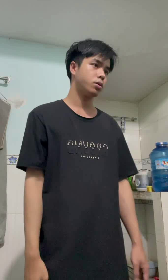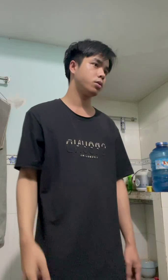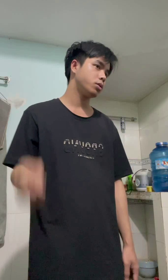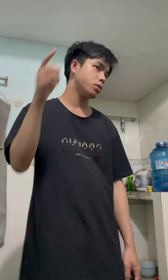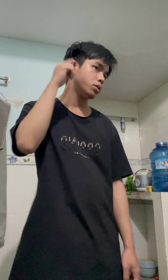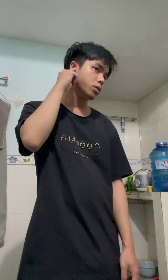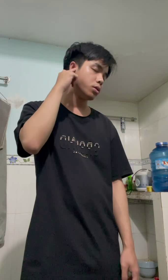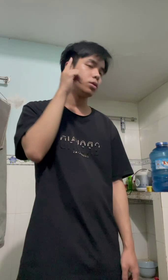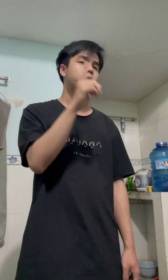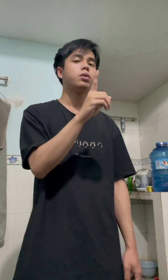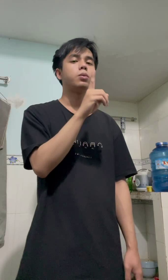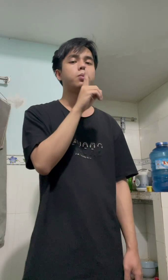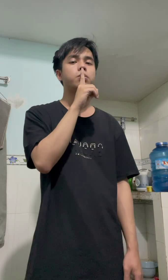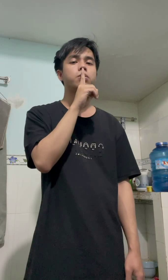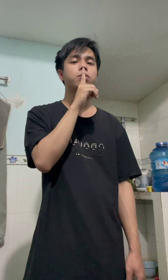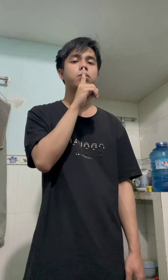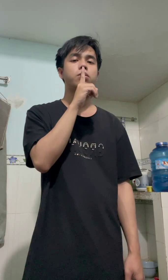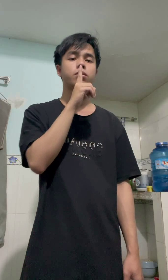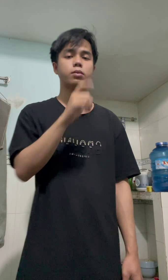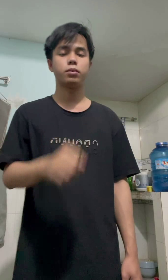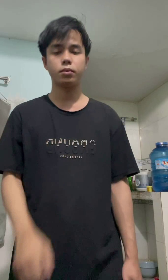diec